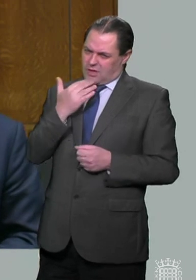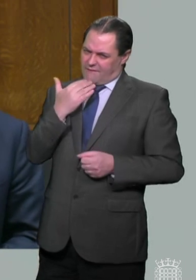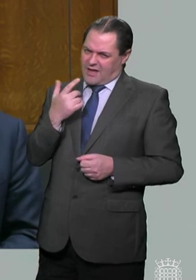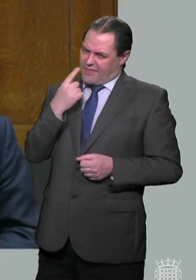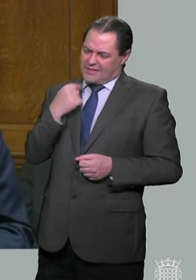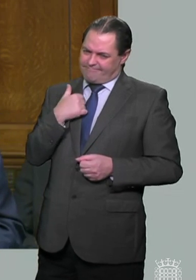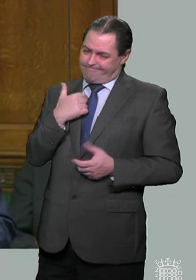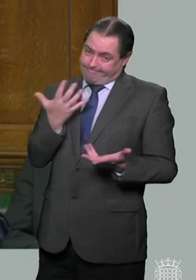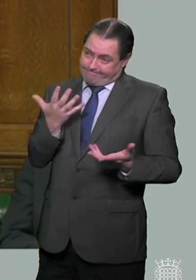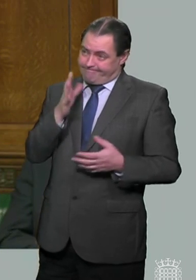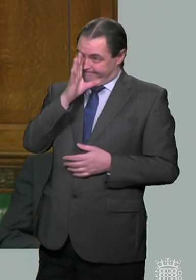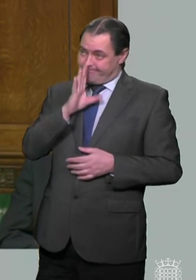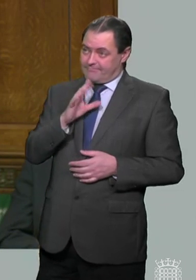I support the request that